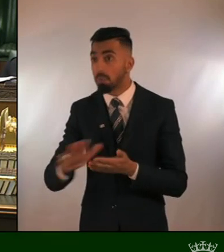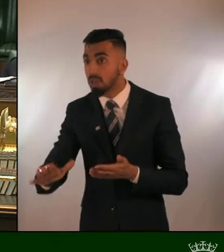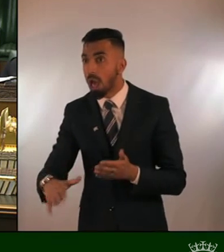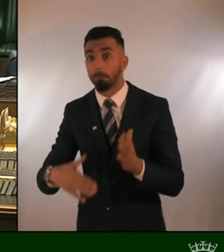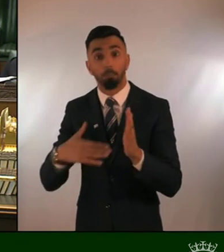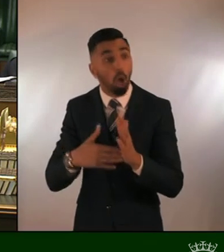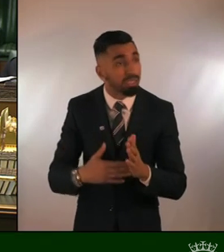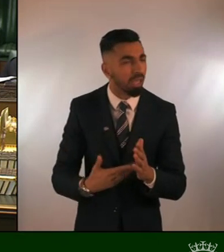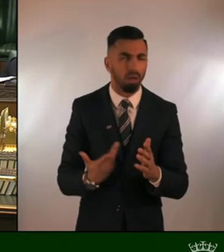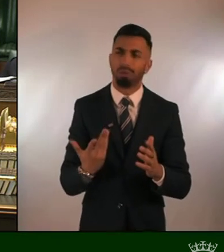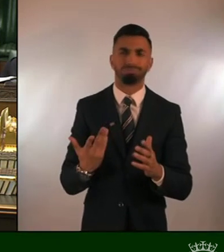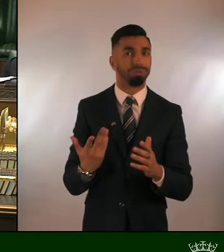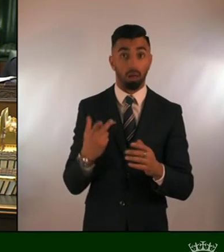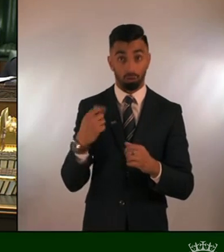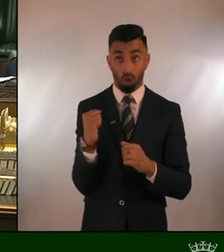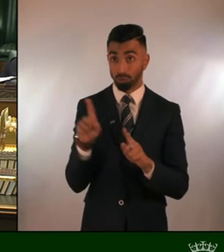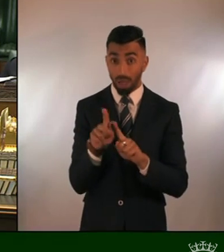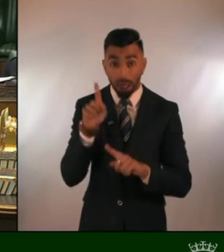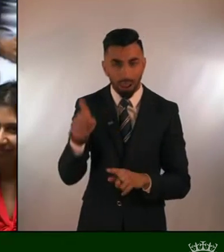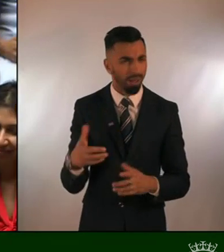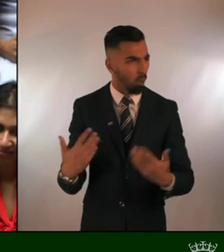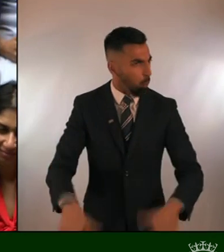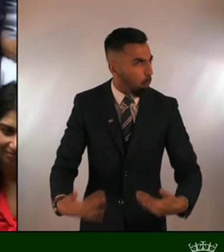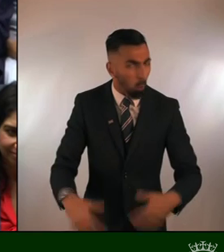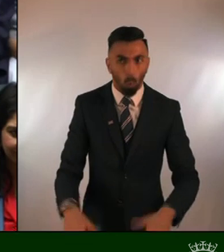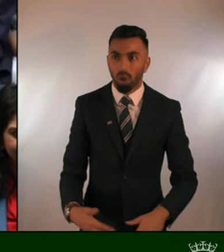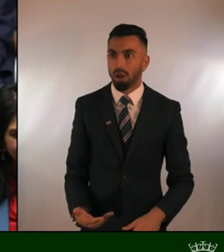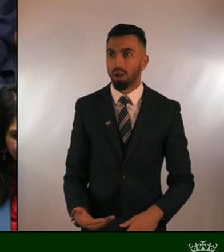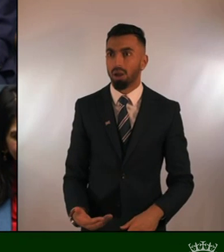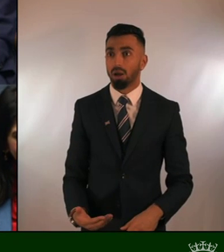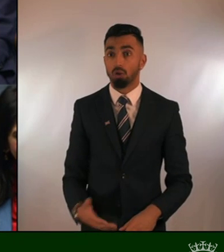It is levelling up in action.